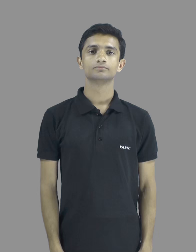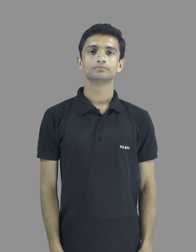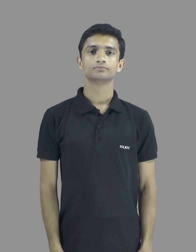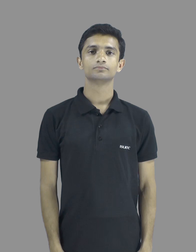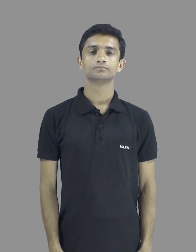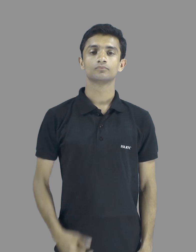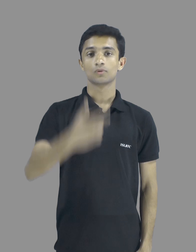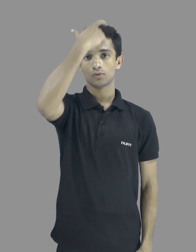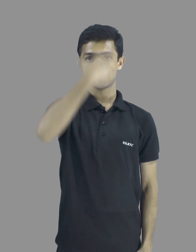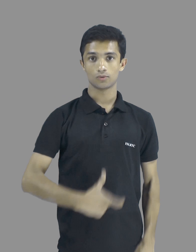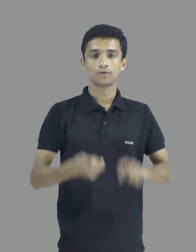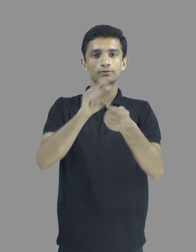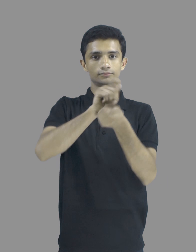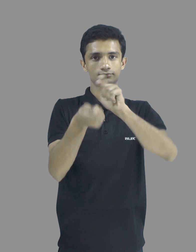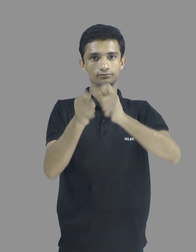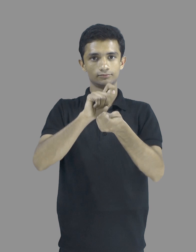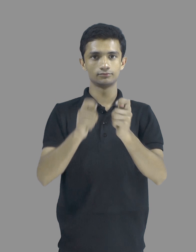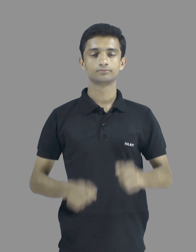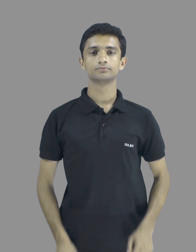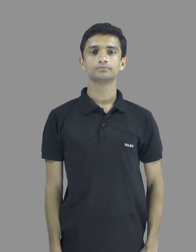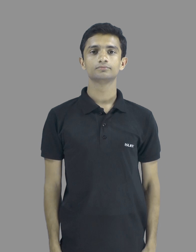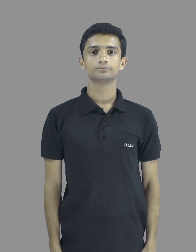Role